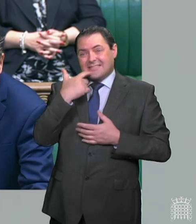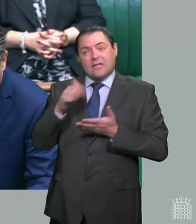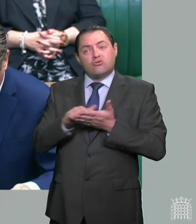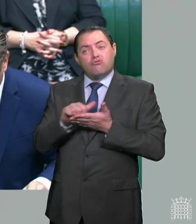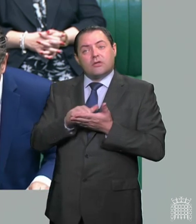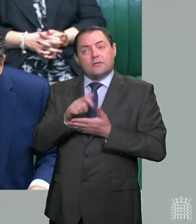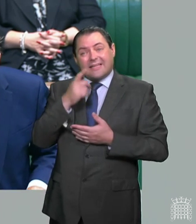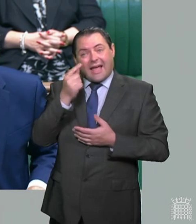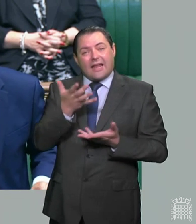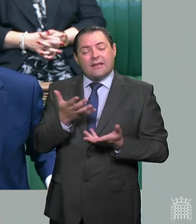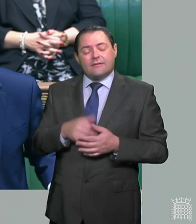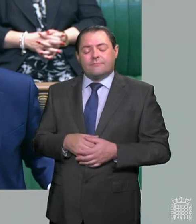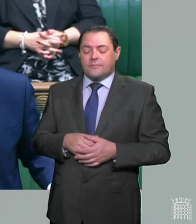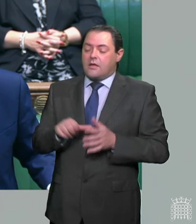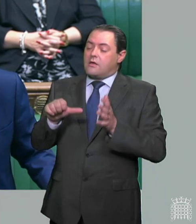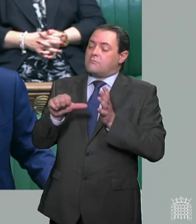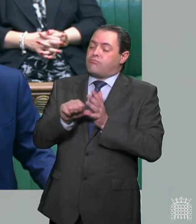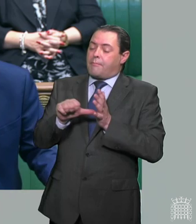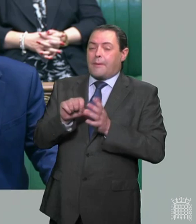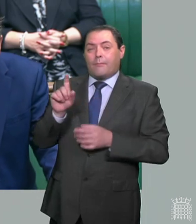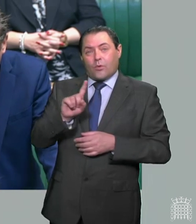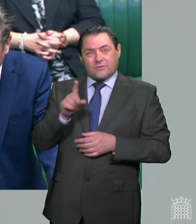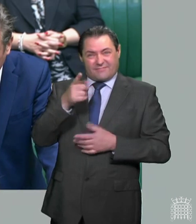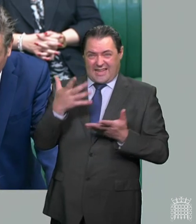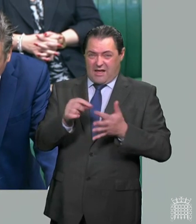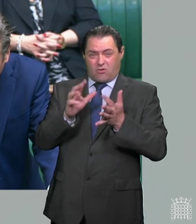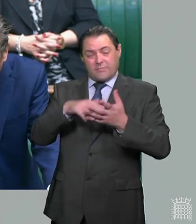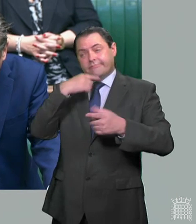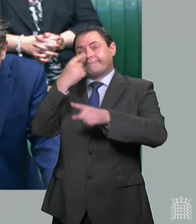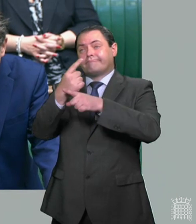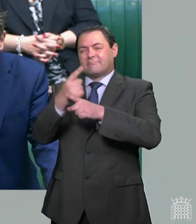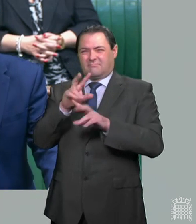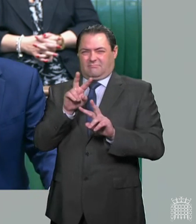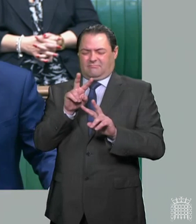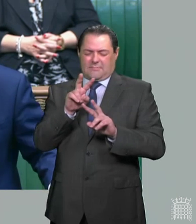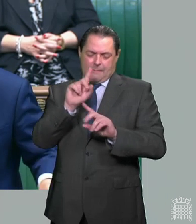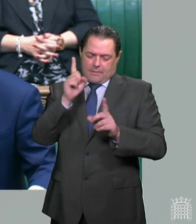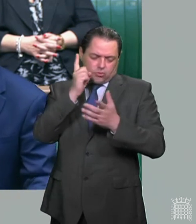The trouble is that nobody believes a word the Prime Minister says any more.